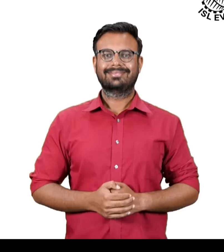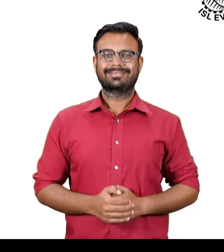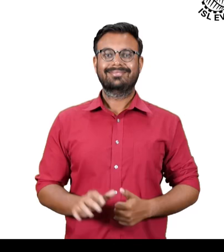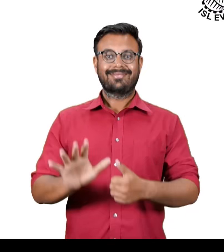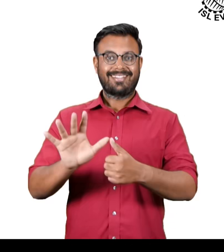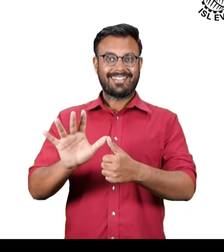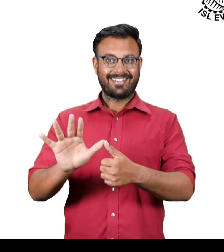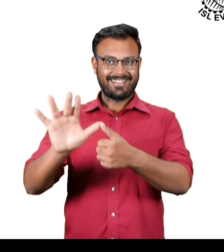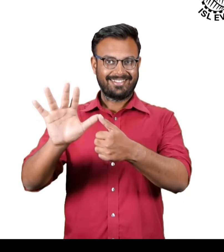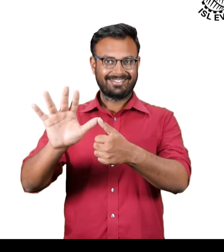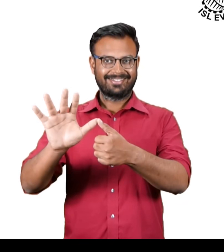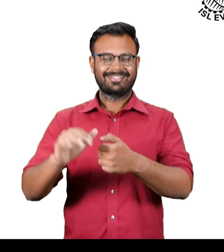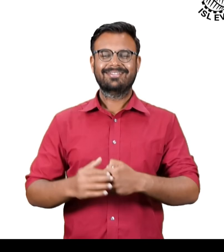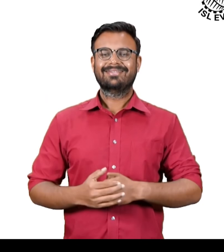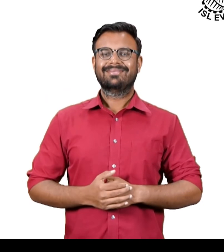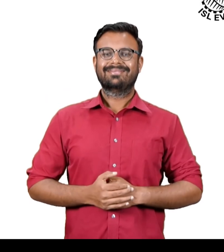Algae